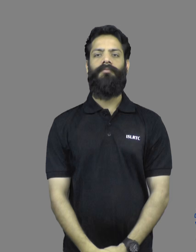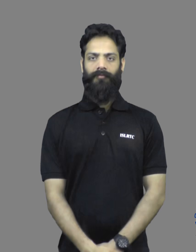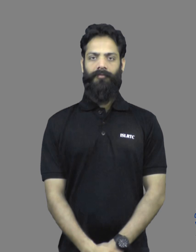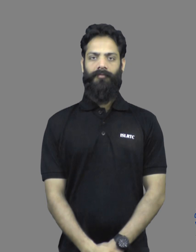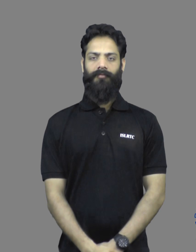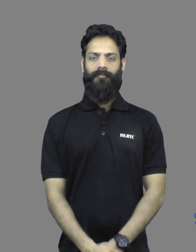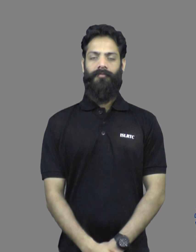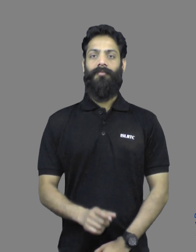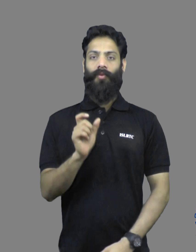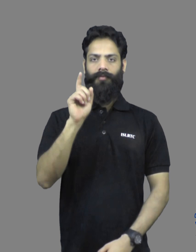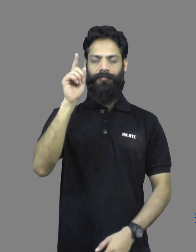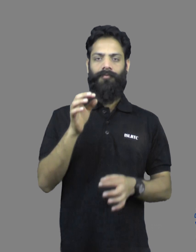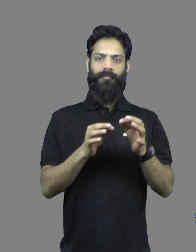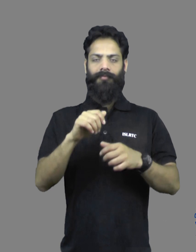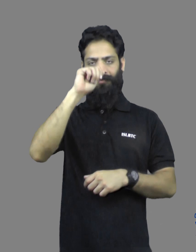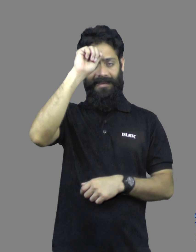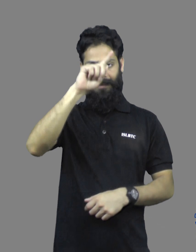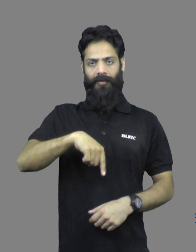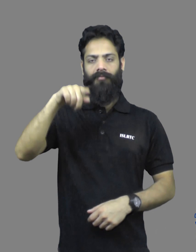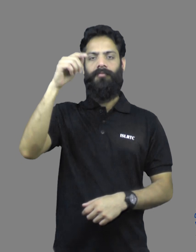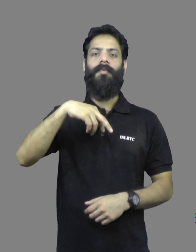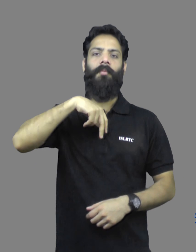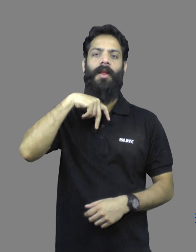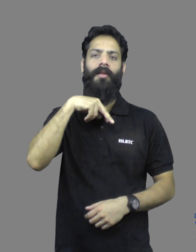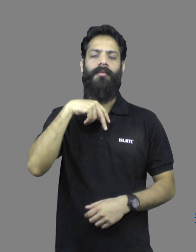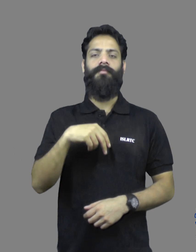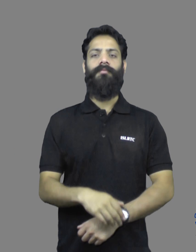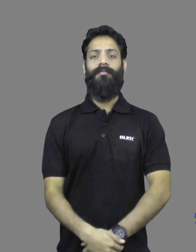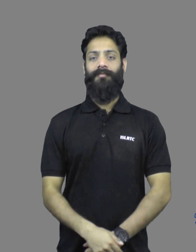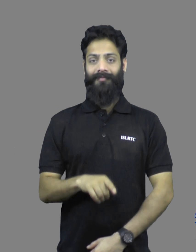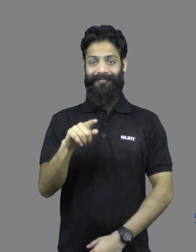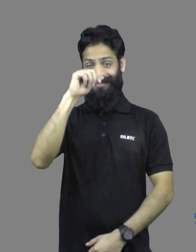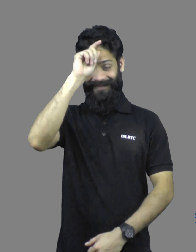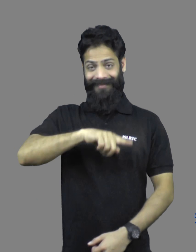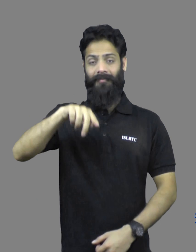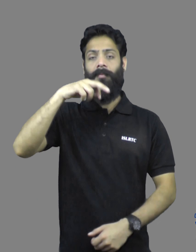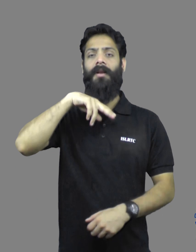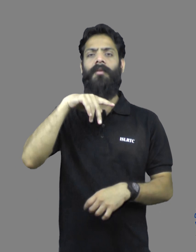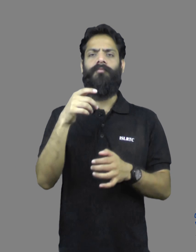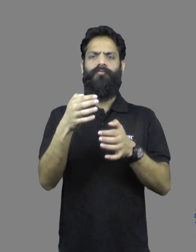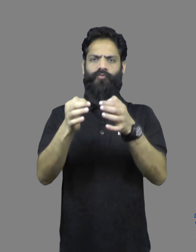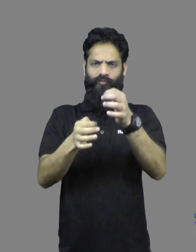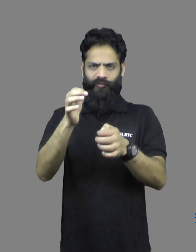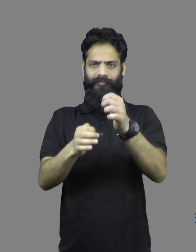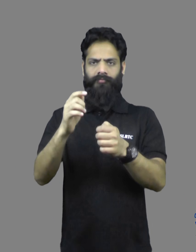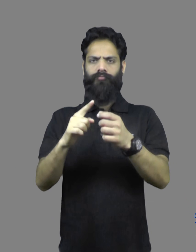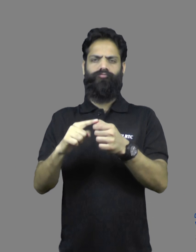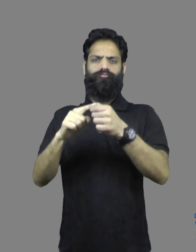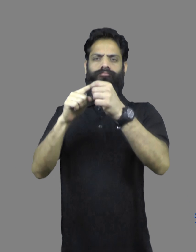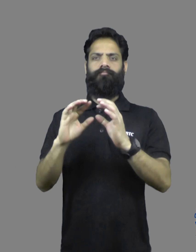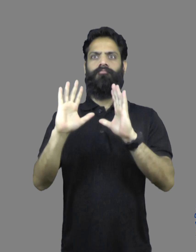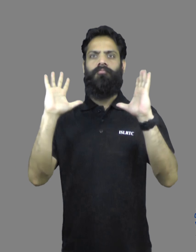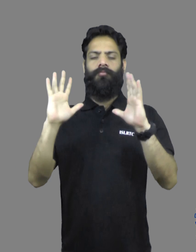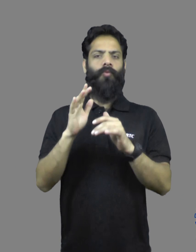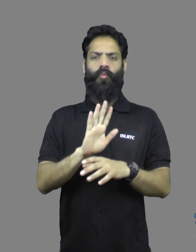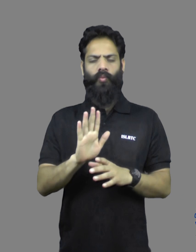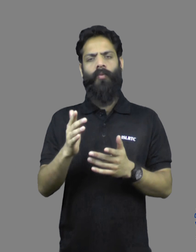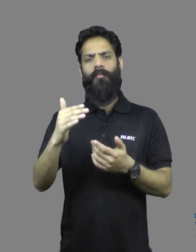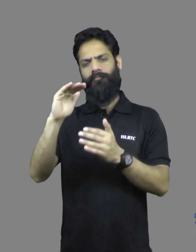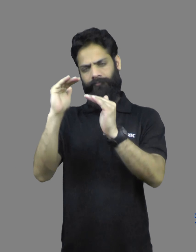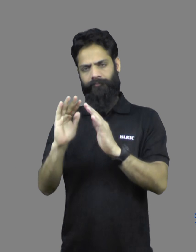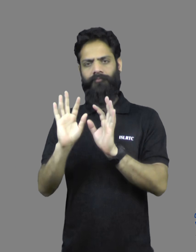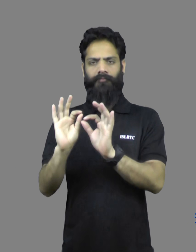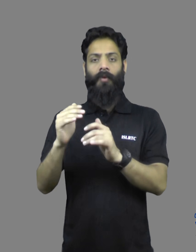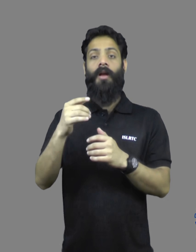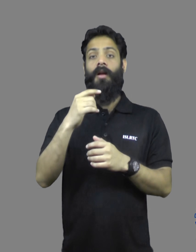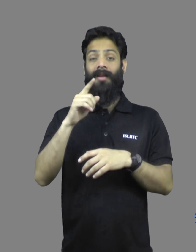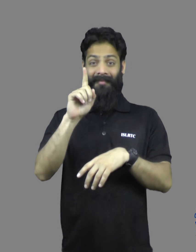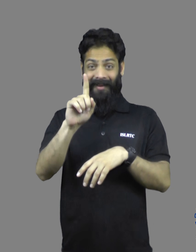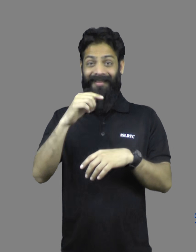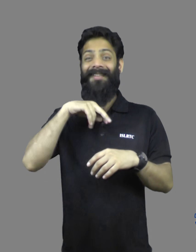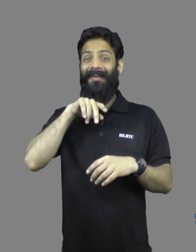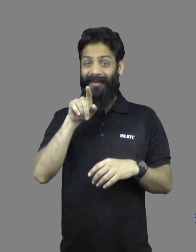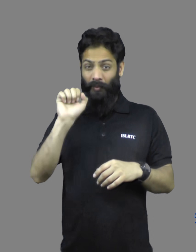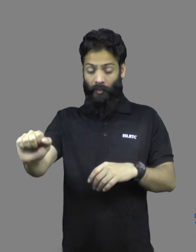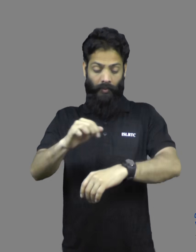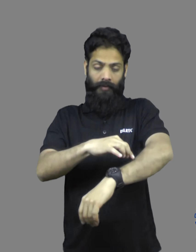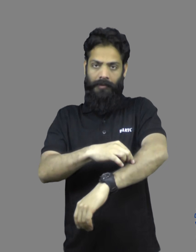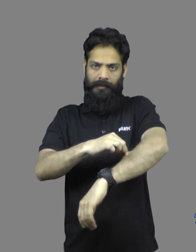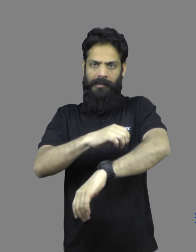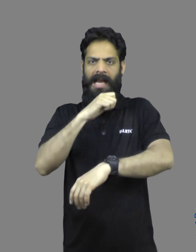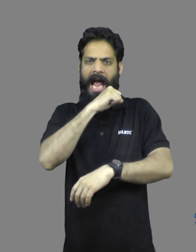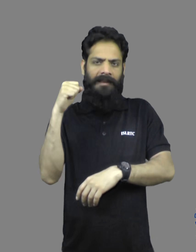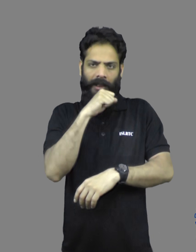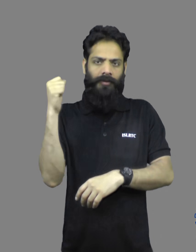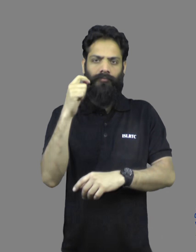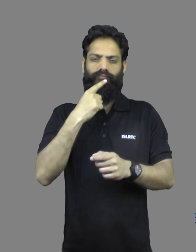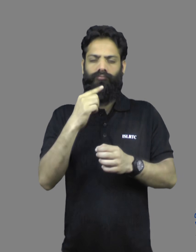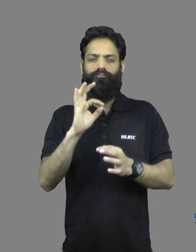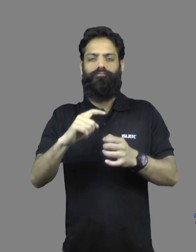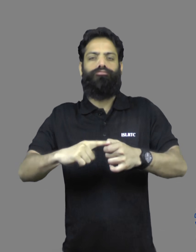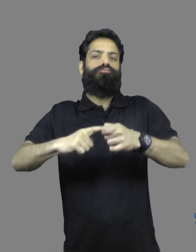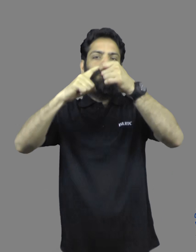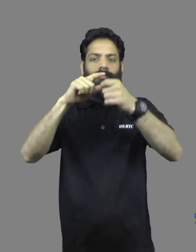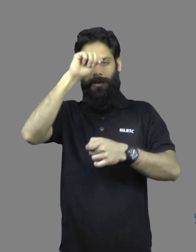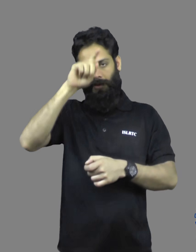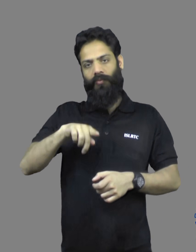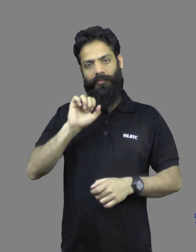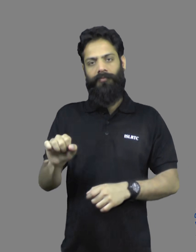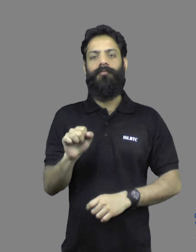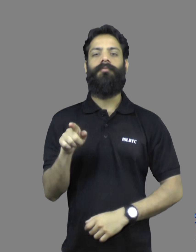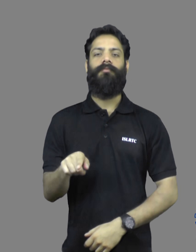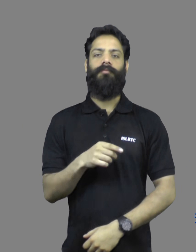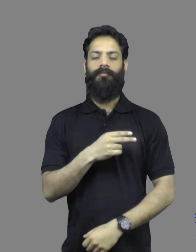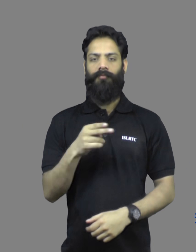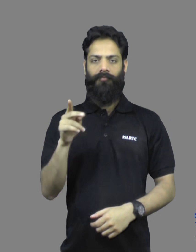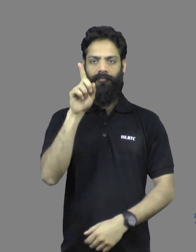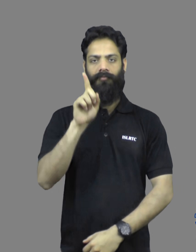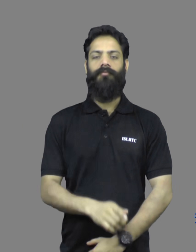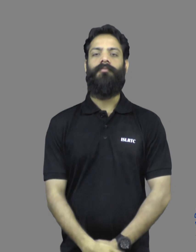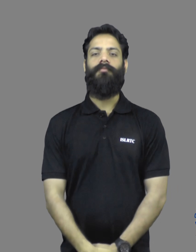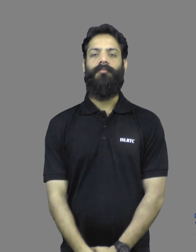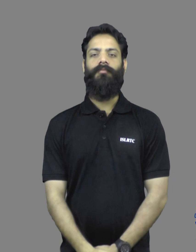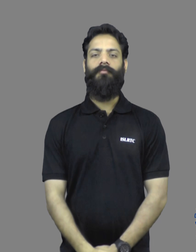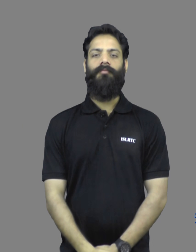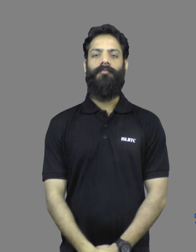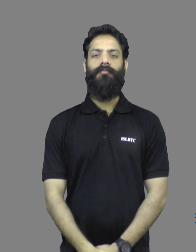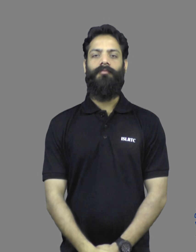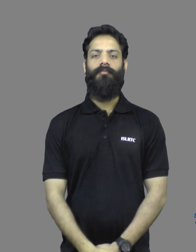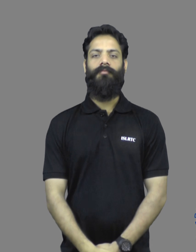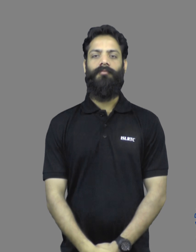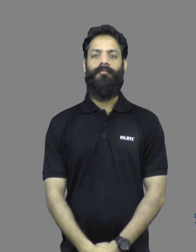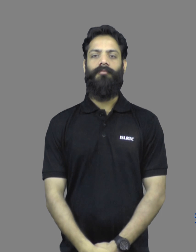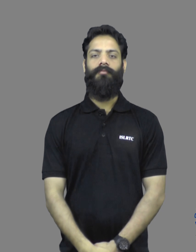Indigenous Goat